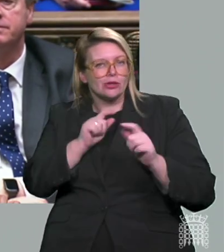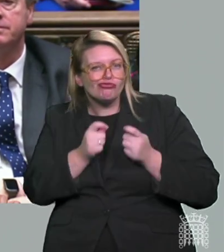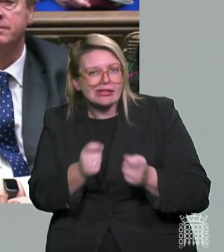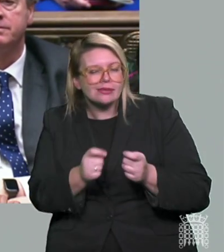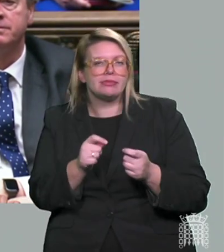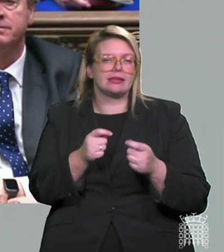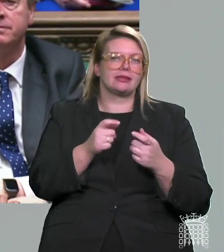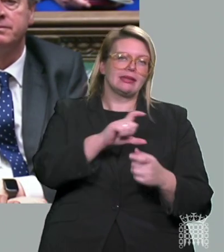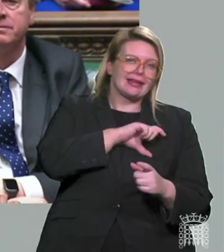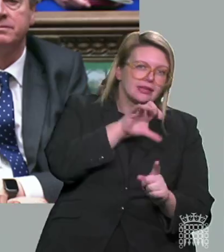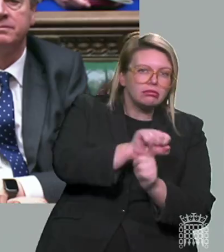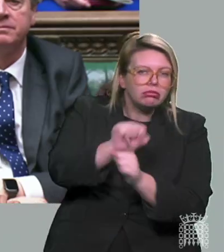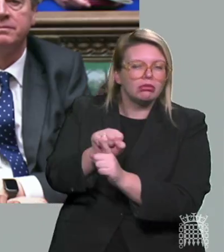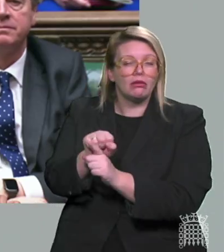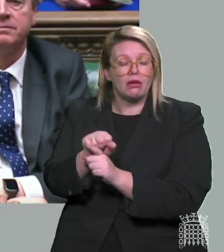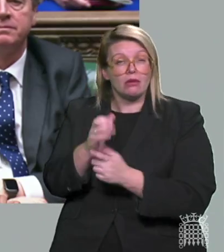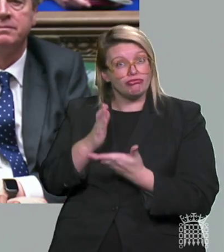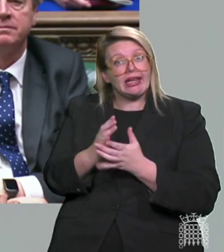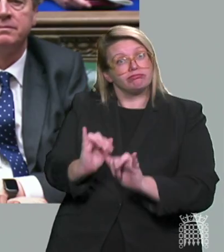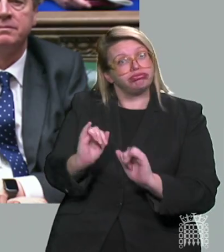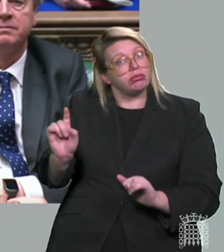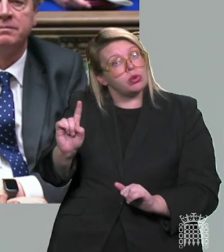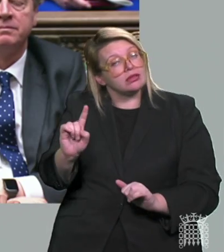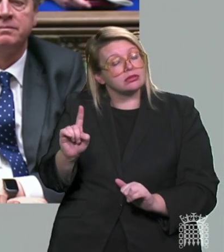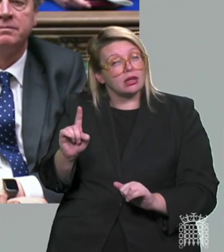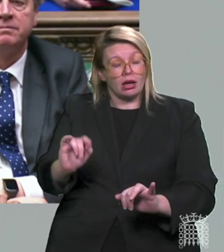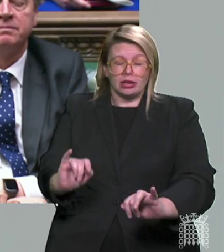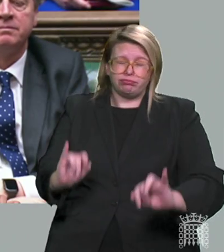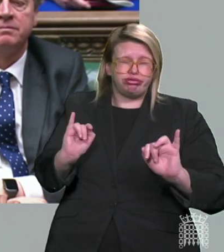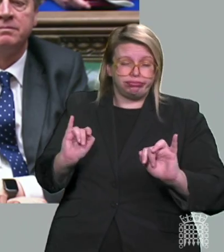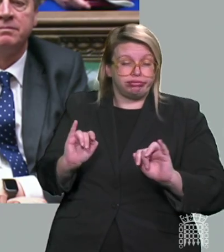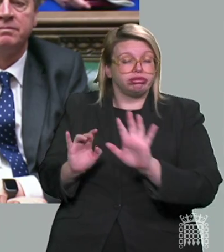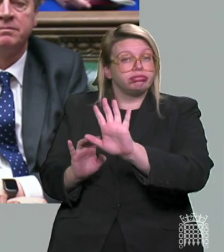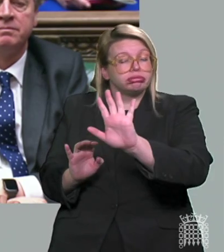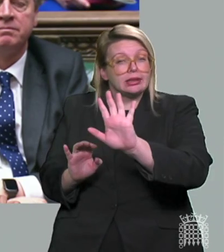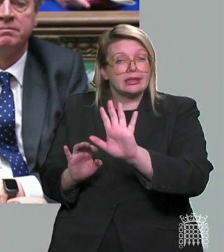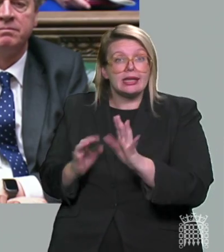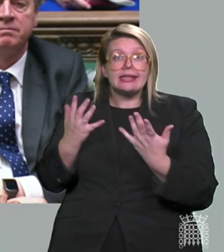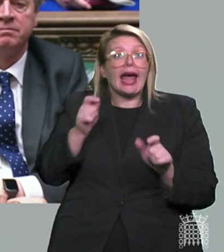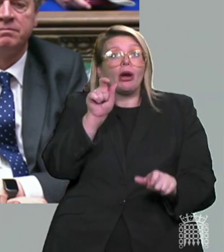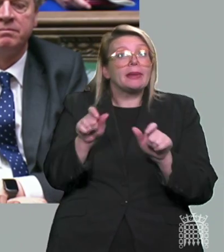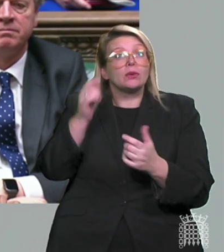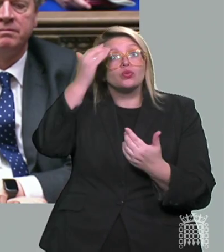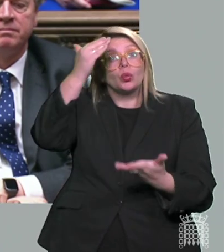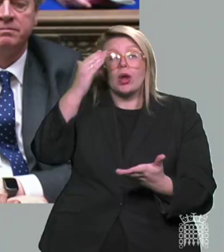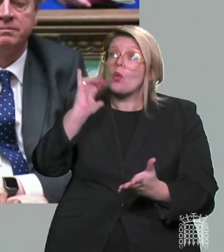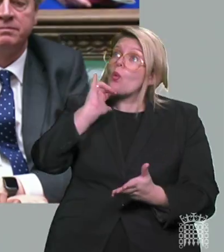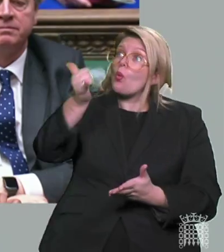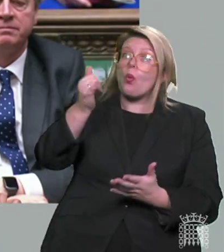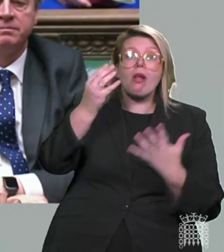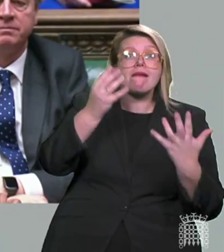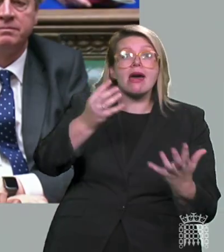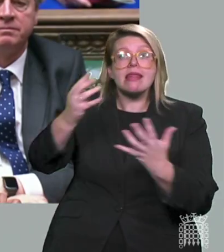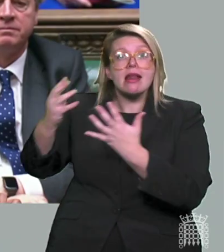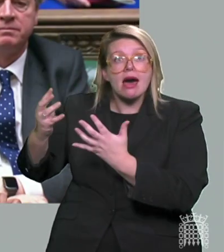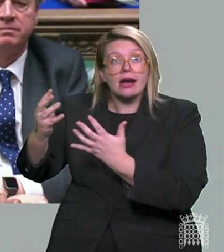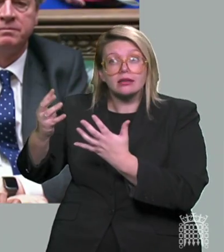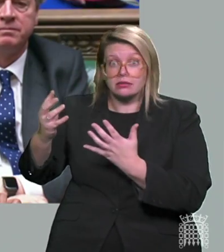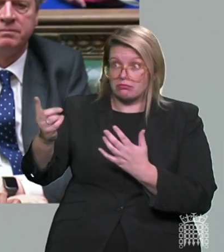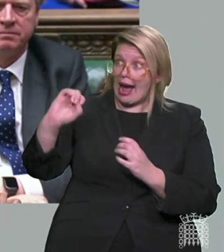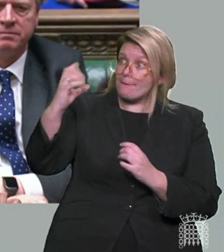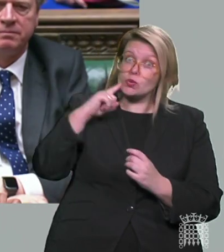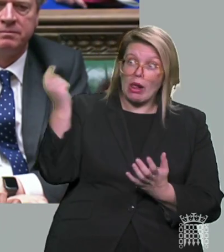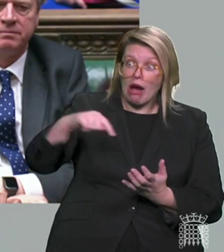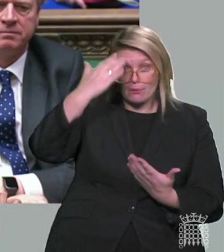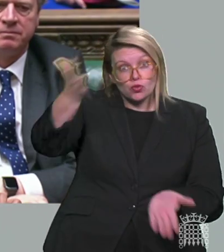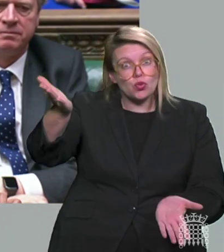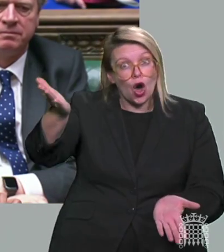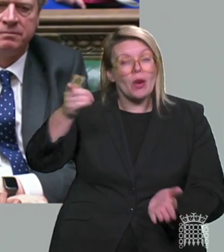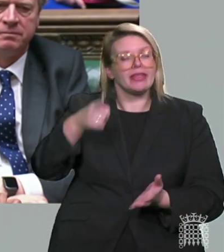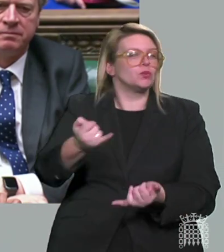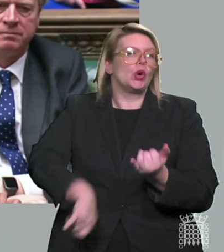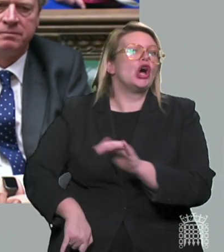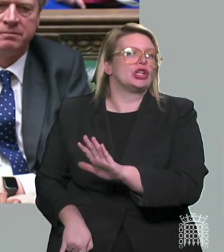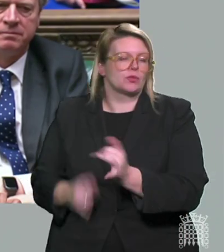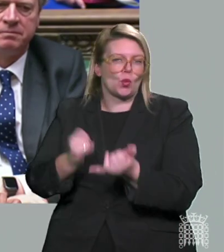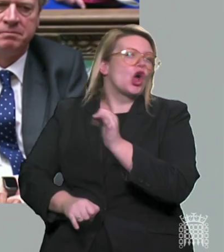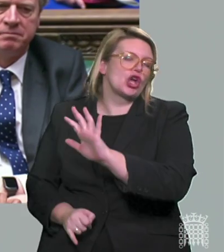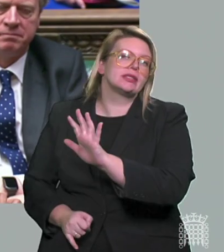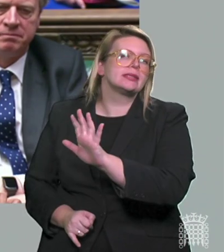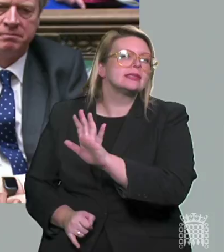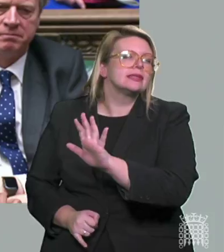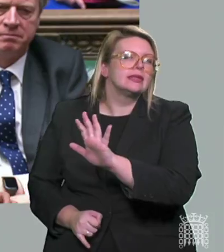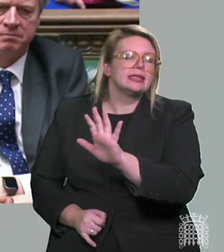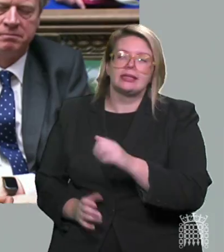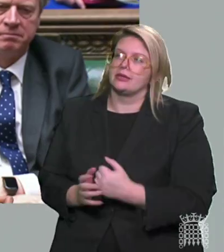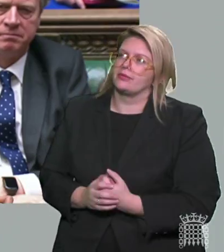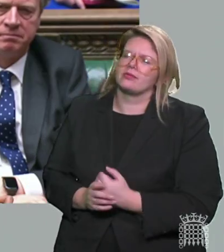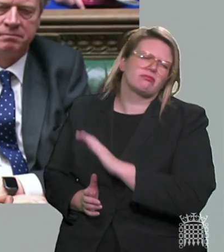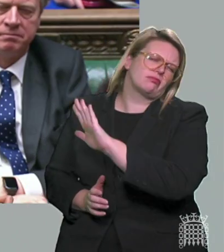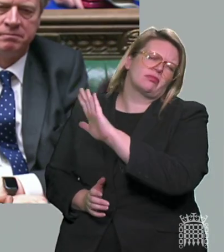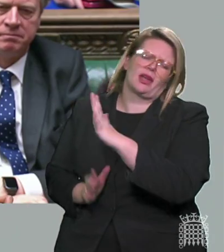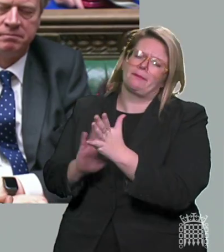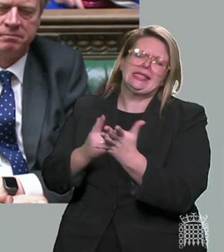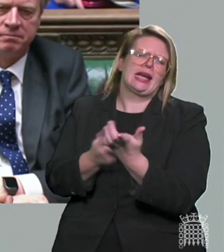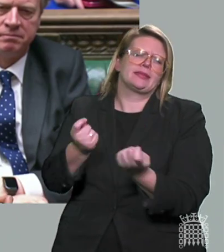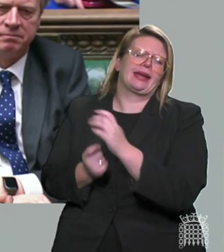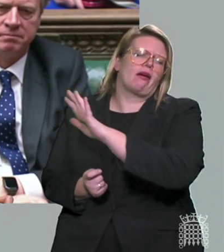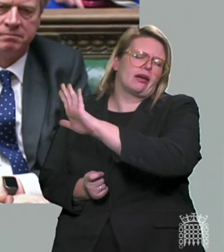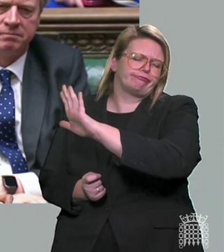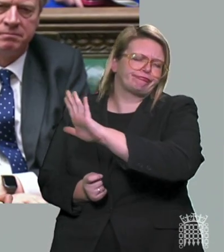What is terrifying is that right now people do not know whether, when they call 999, they will get the treatment that they need.